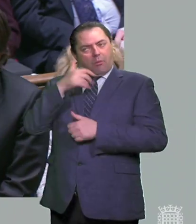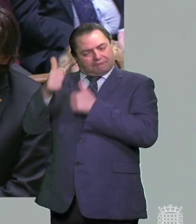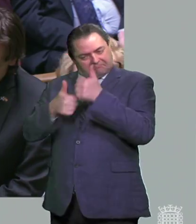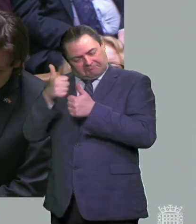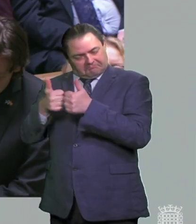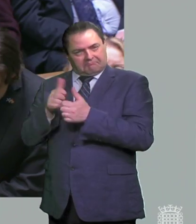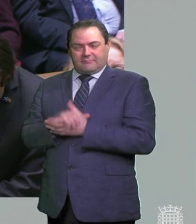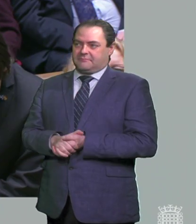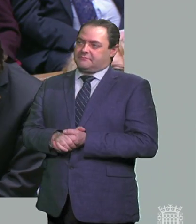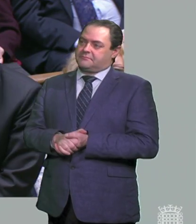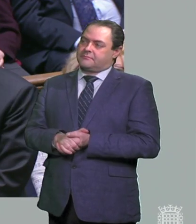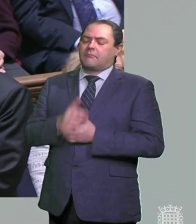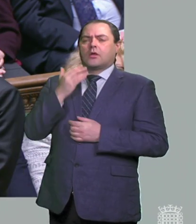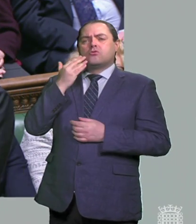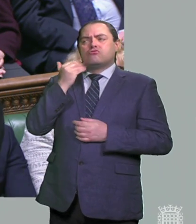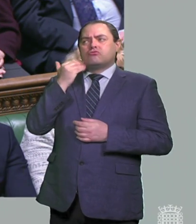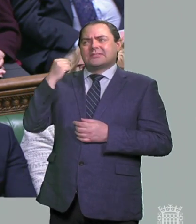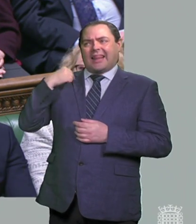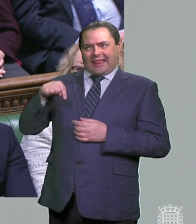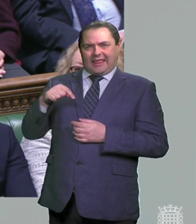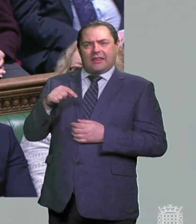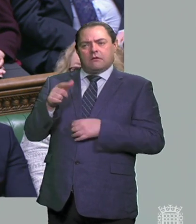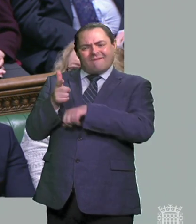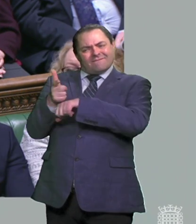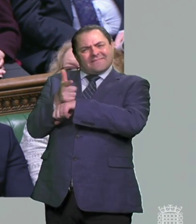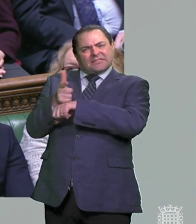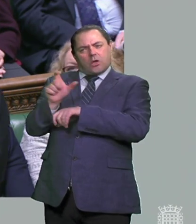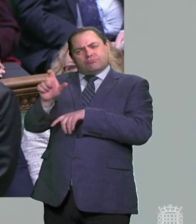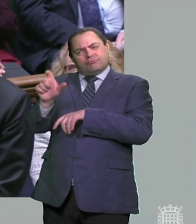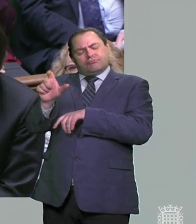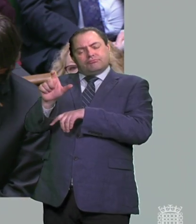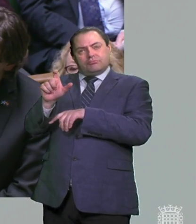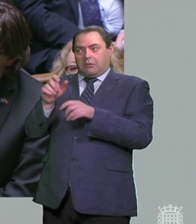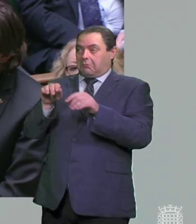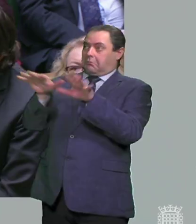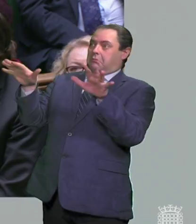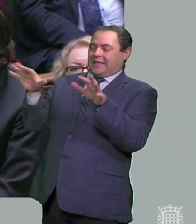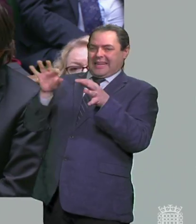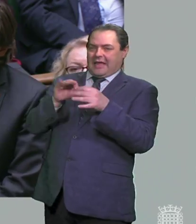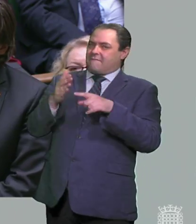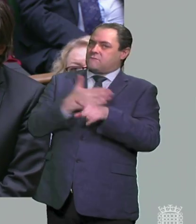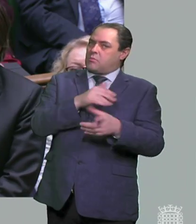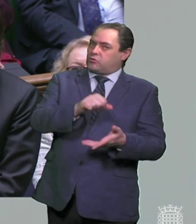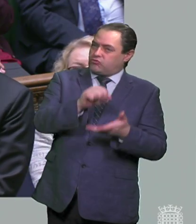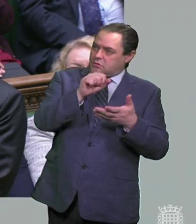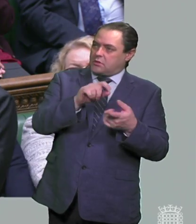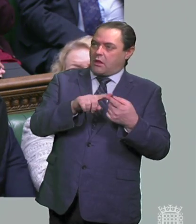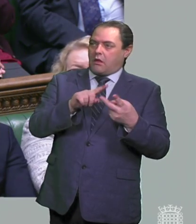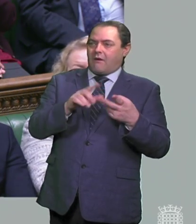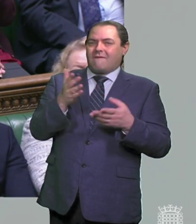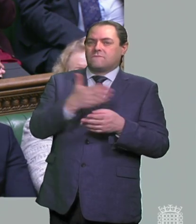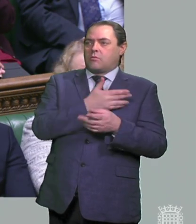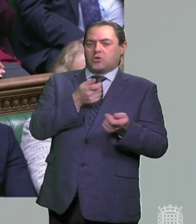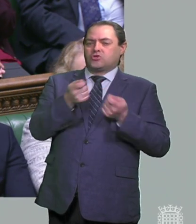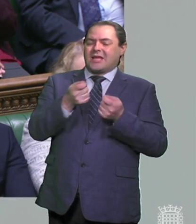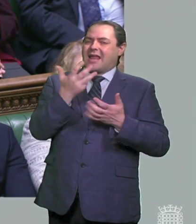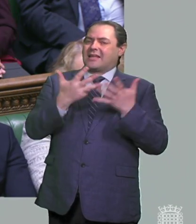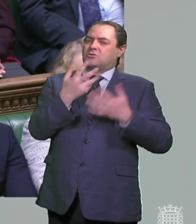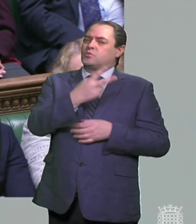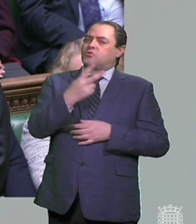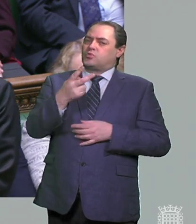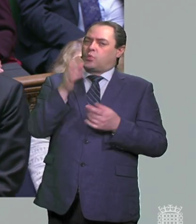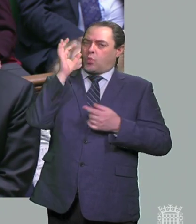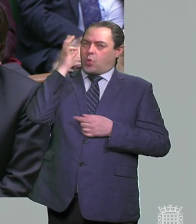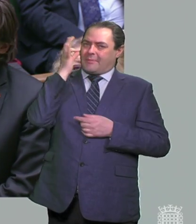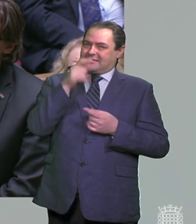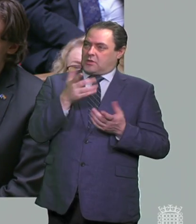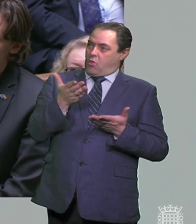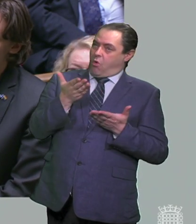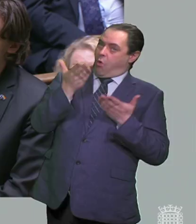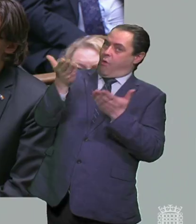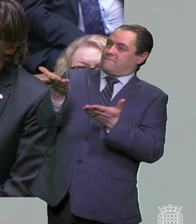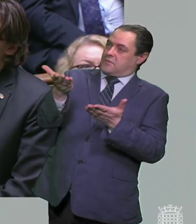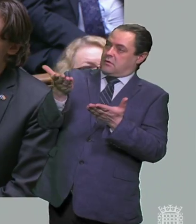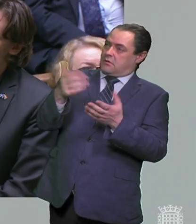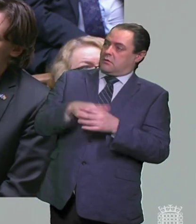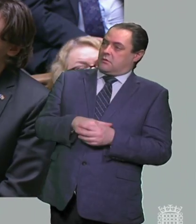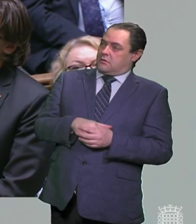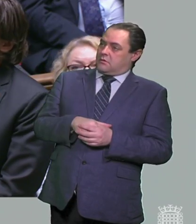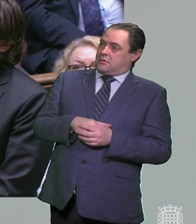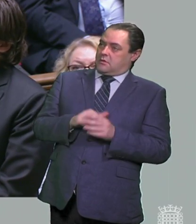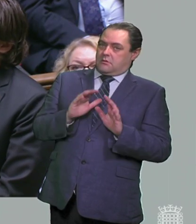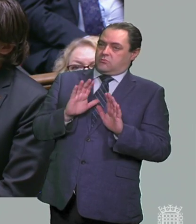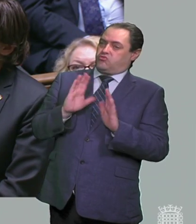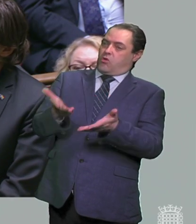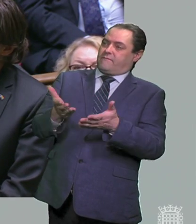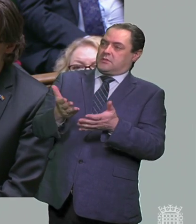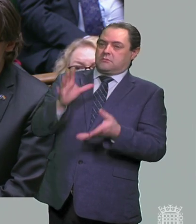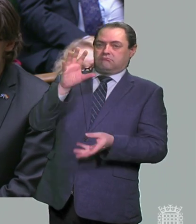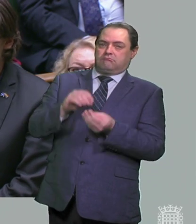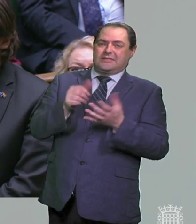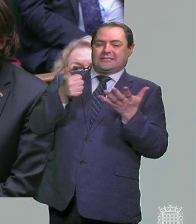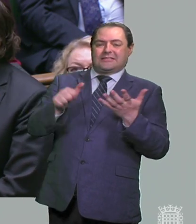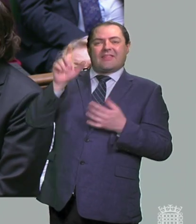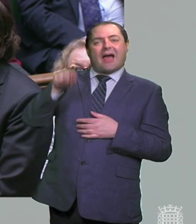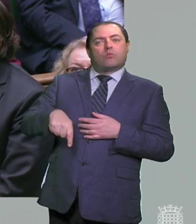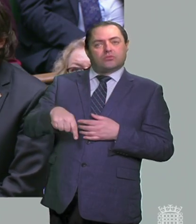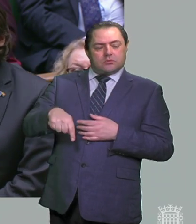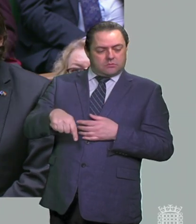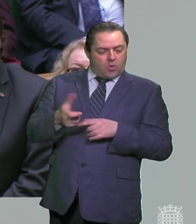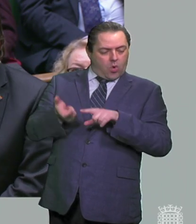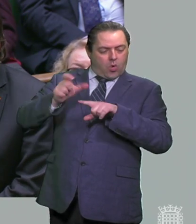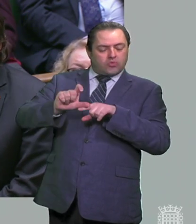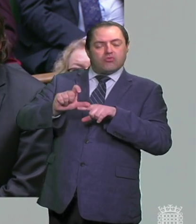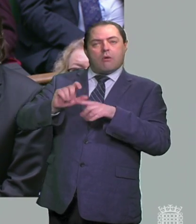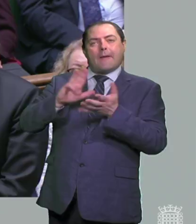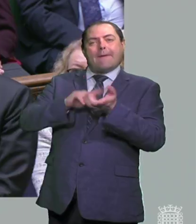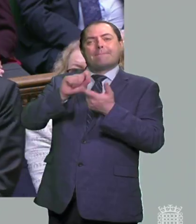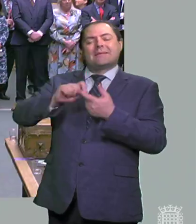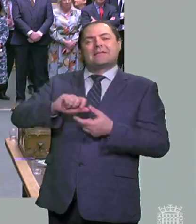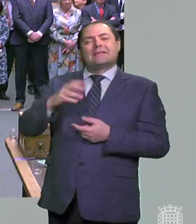In recent days, video footage has emerged of the former Chancellor and the former chair of the 1922 committee offering their services for £60,000, on top of their salaries as MPs.